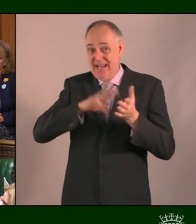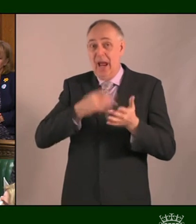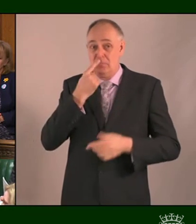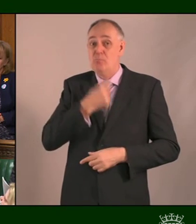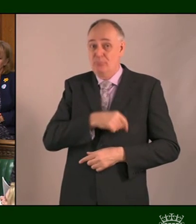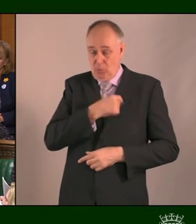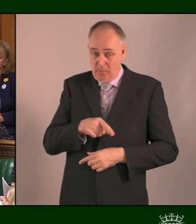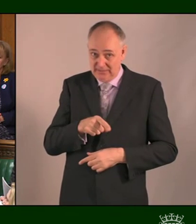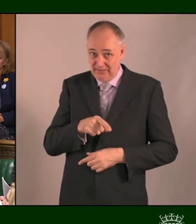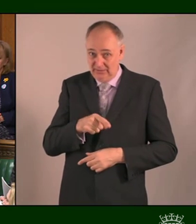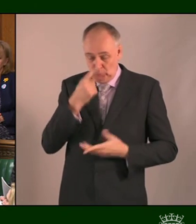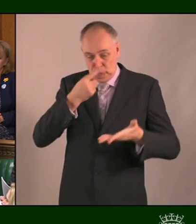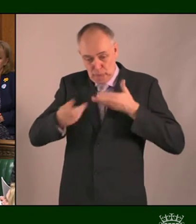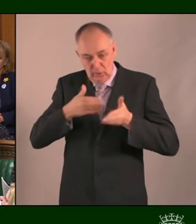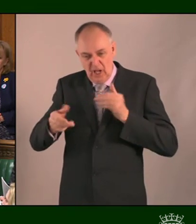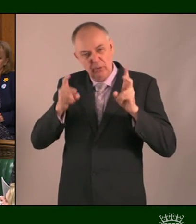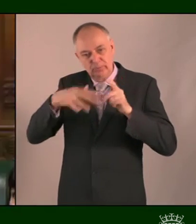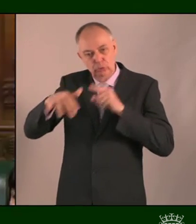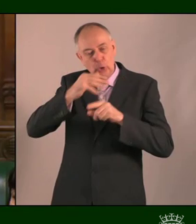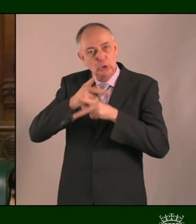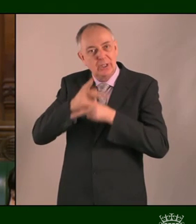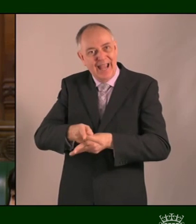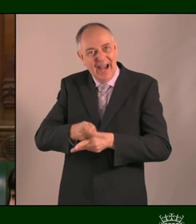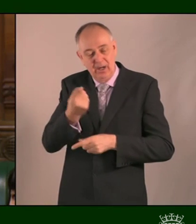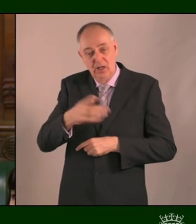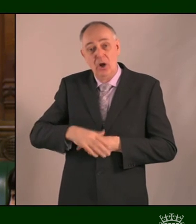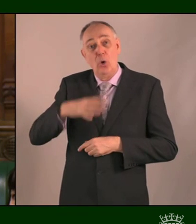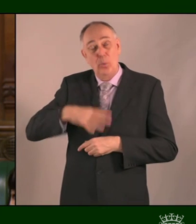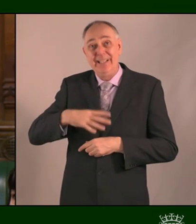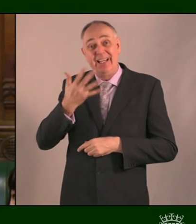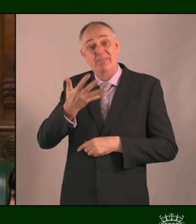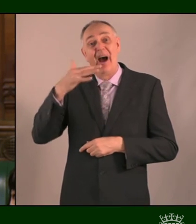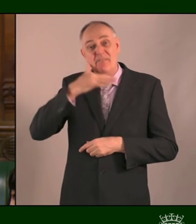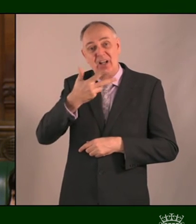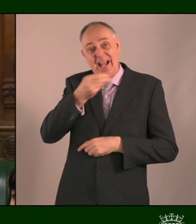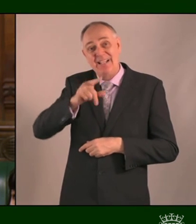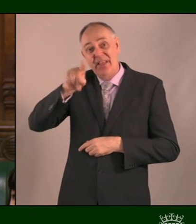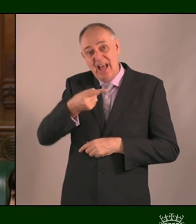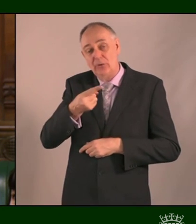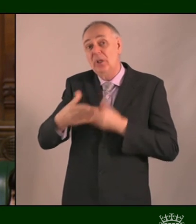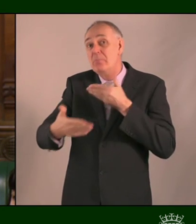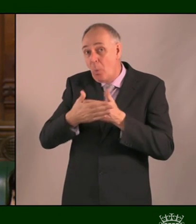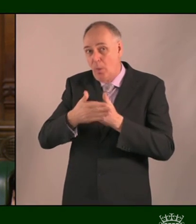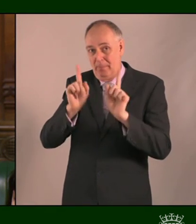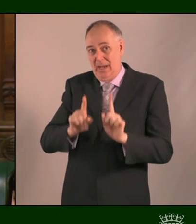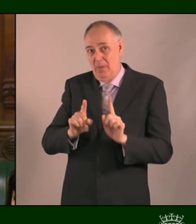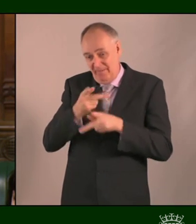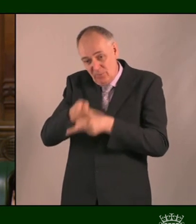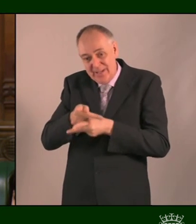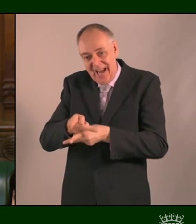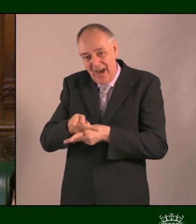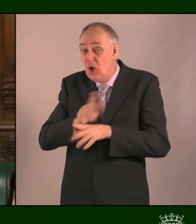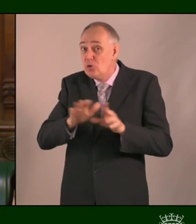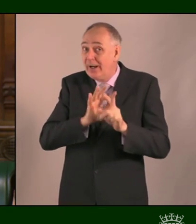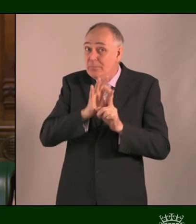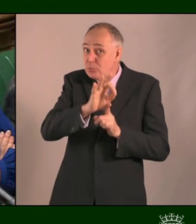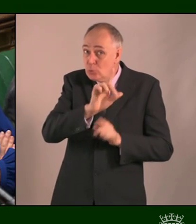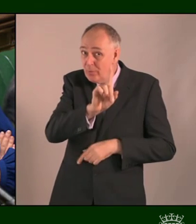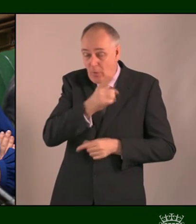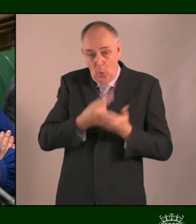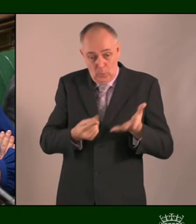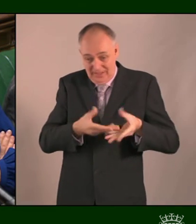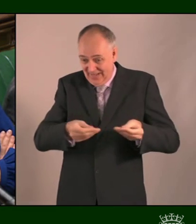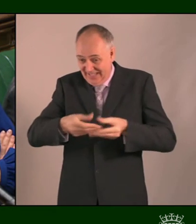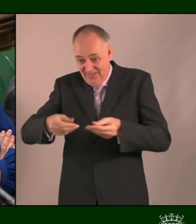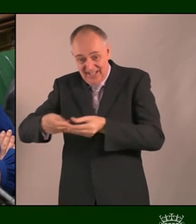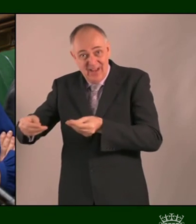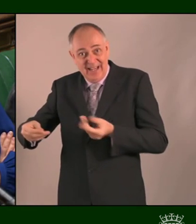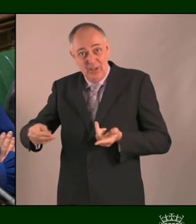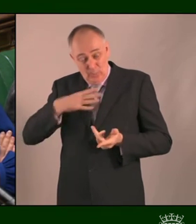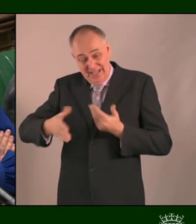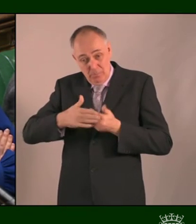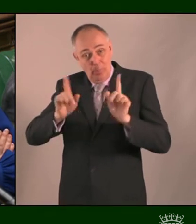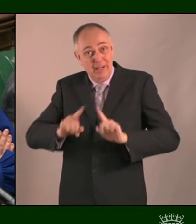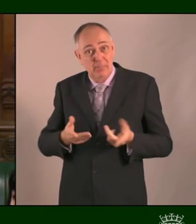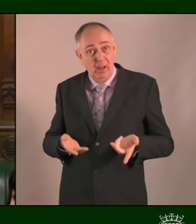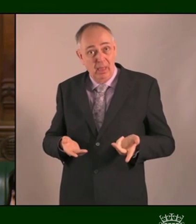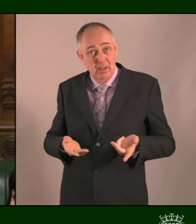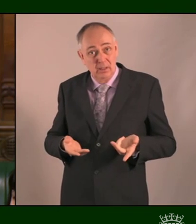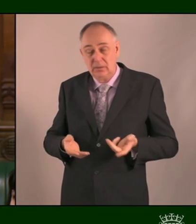We need an extra 580,000 care workers, not to improve services, but just to fill existing vacancies and meet the basics of growing demand.